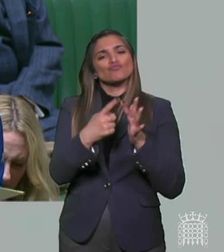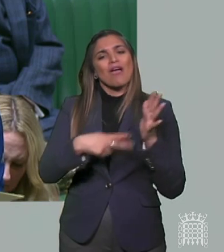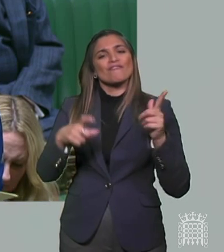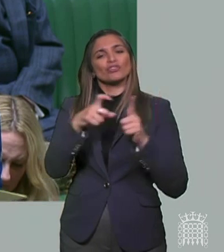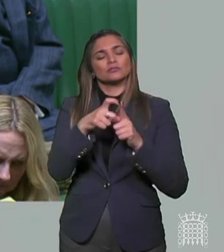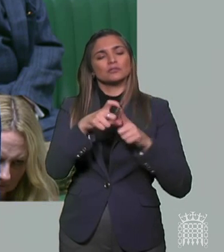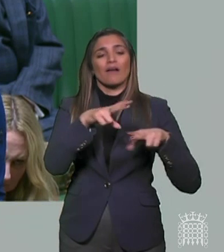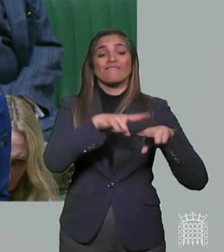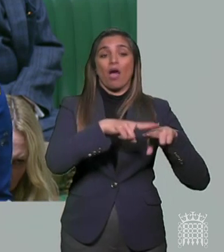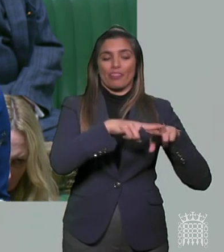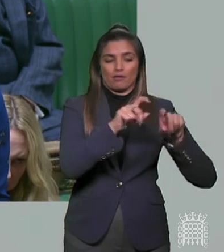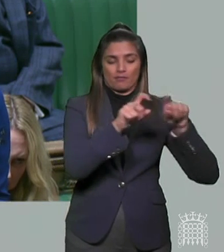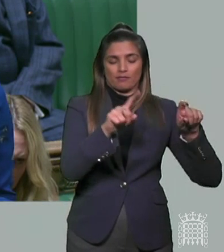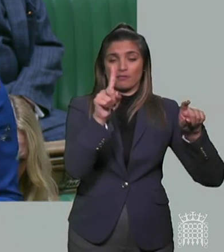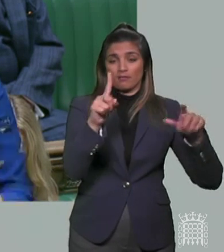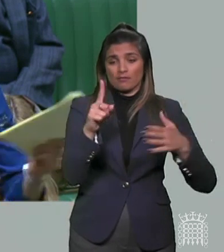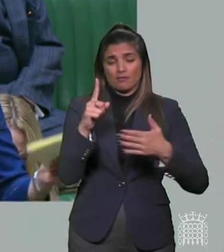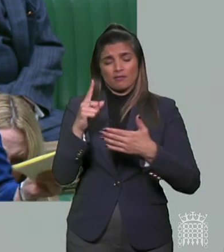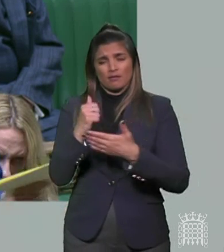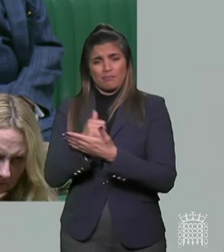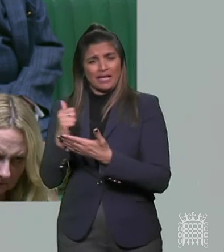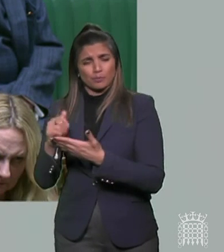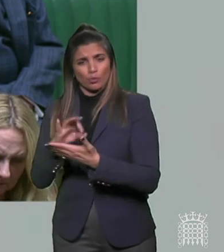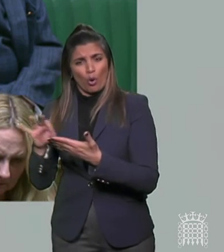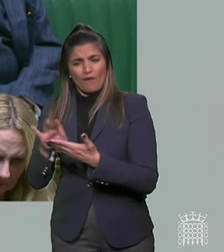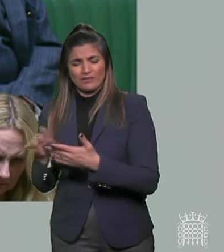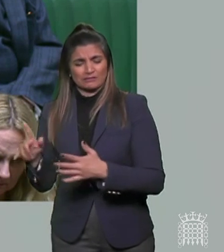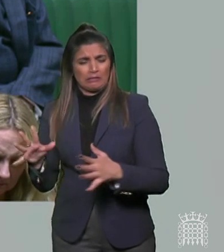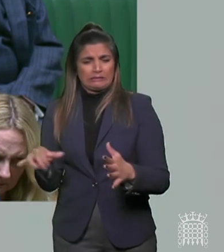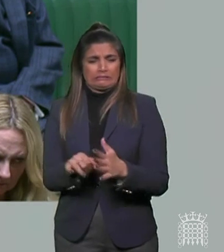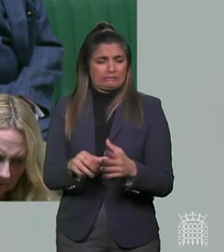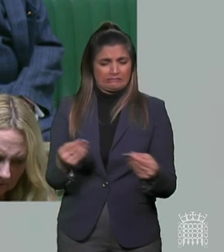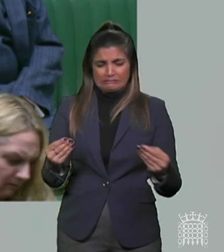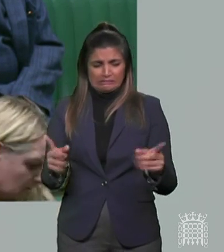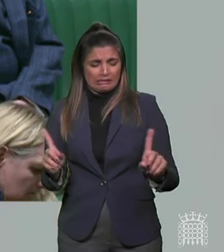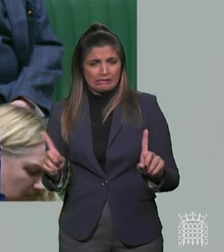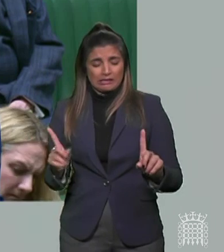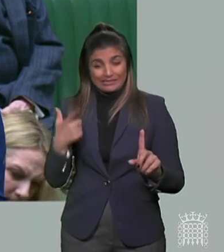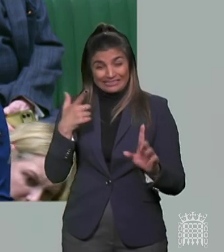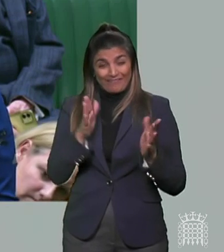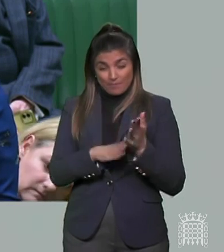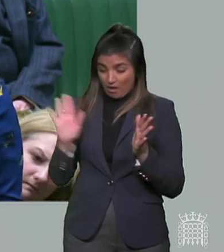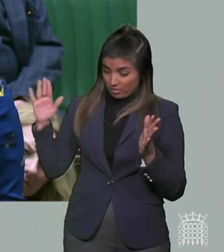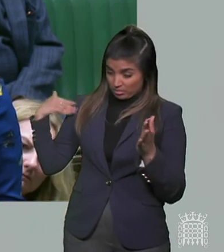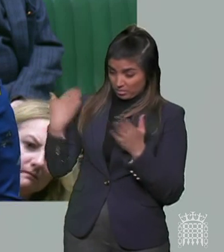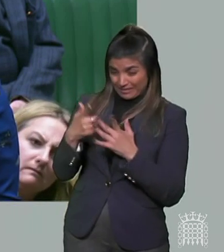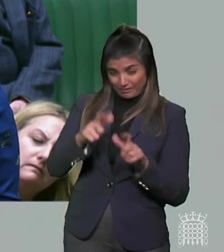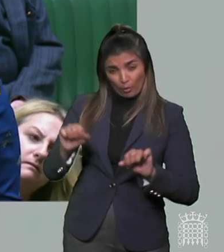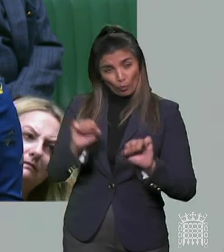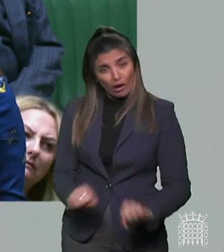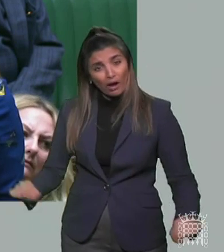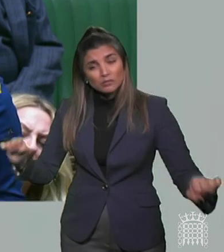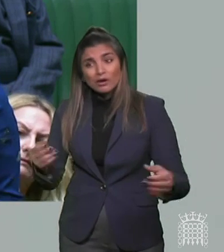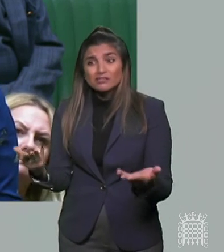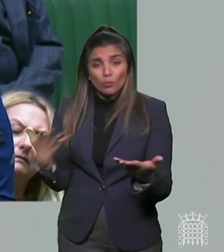This is causing the Passport Office unexplained difficulties and seven months on he is still waiting for his passport.